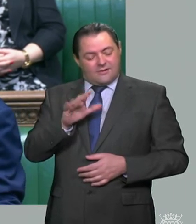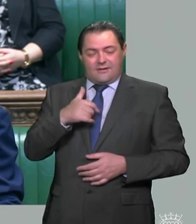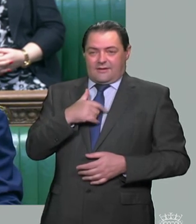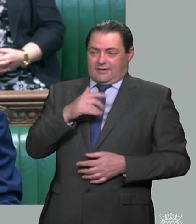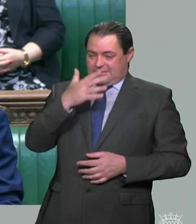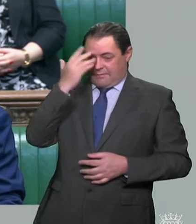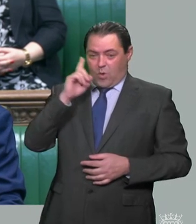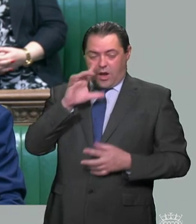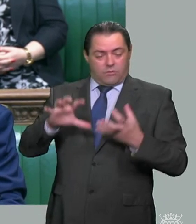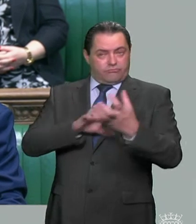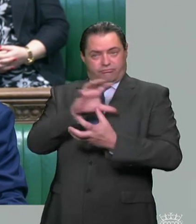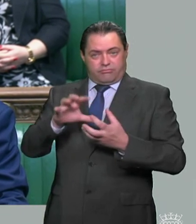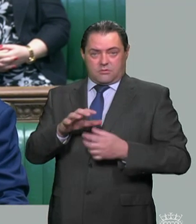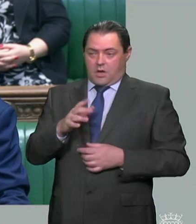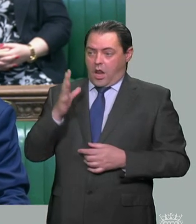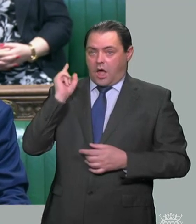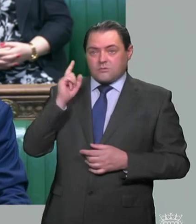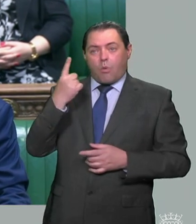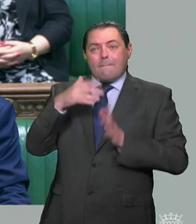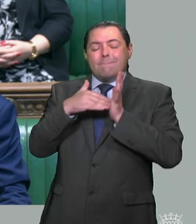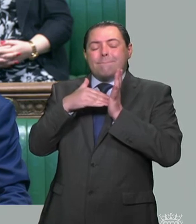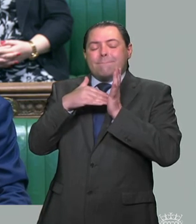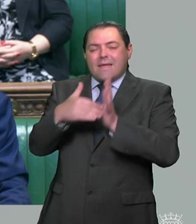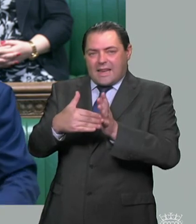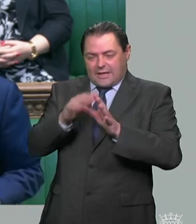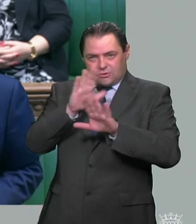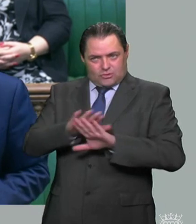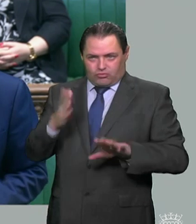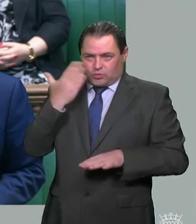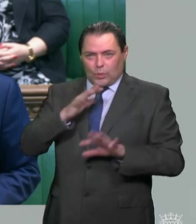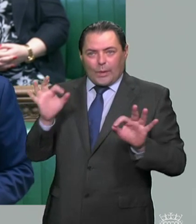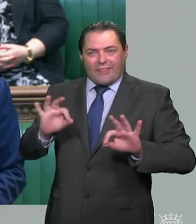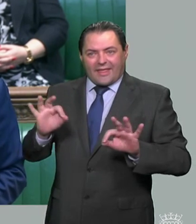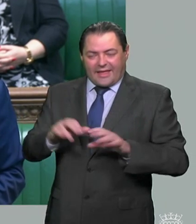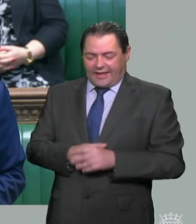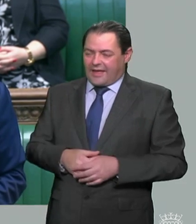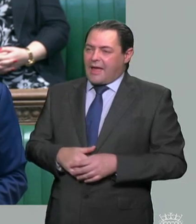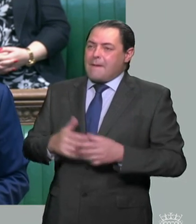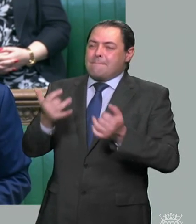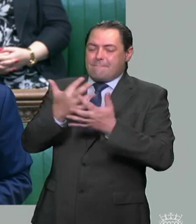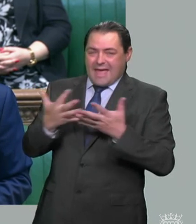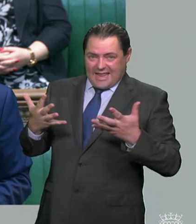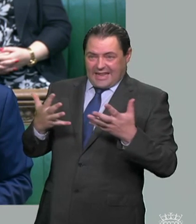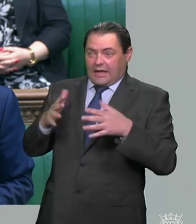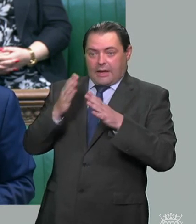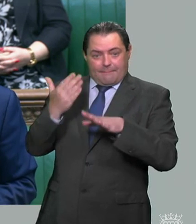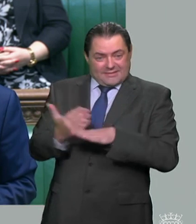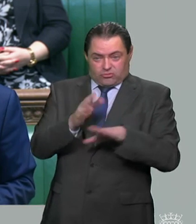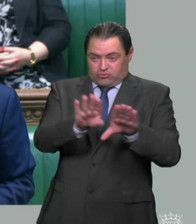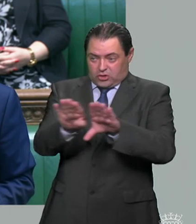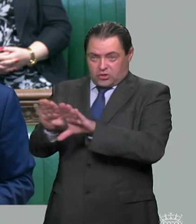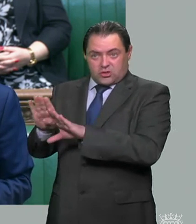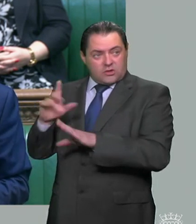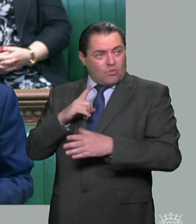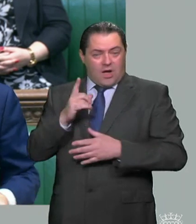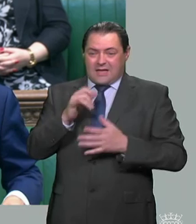One million children were out of school last week—1 million—and a huge number of businesses are closing because so many staff are self-isolating.